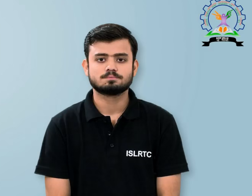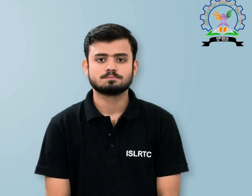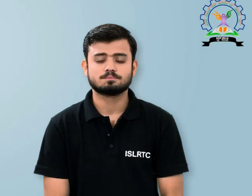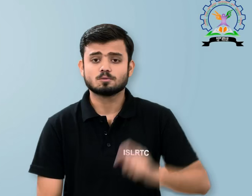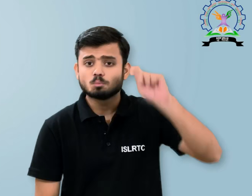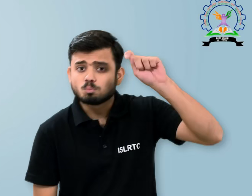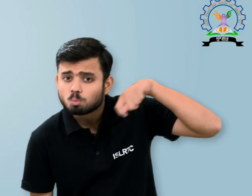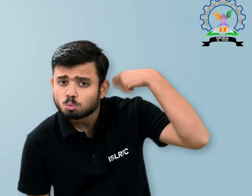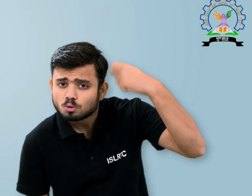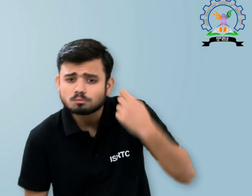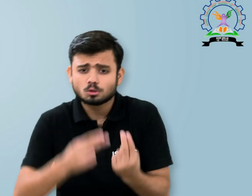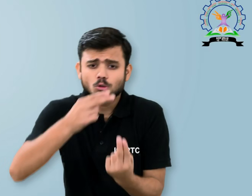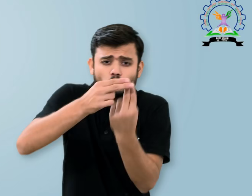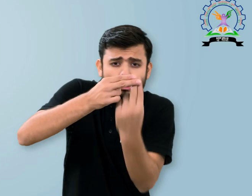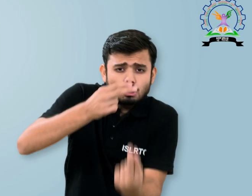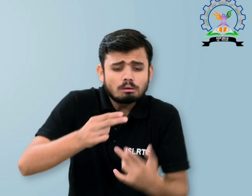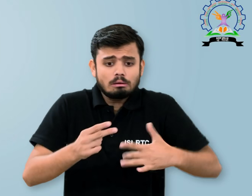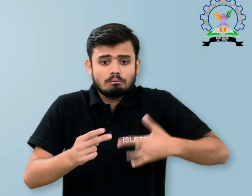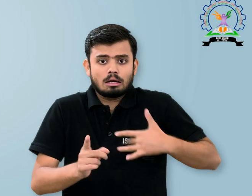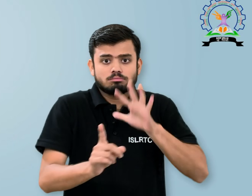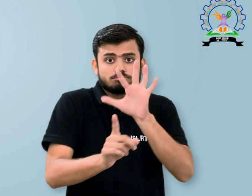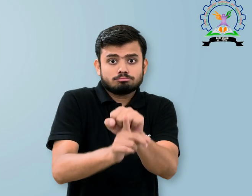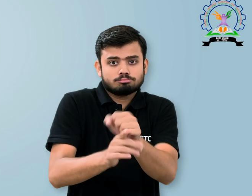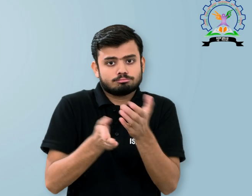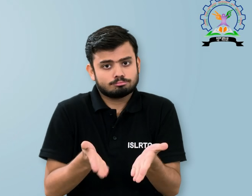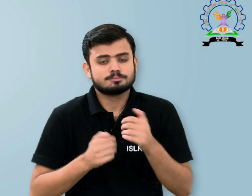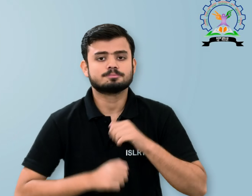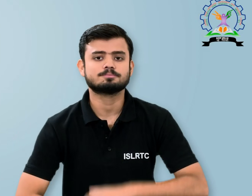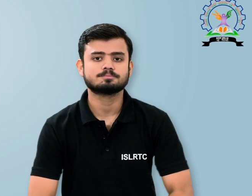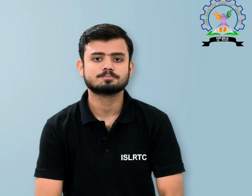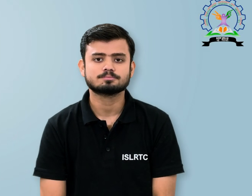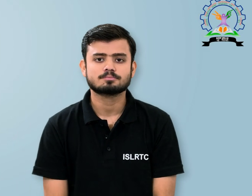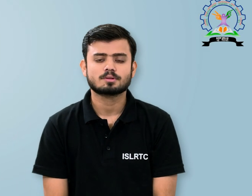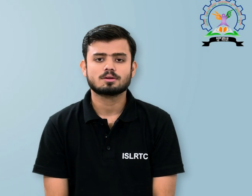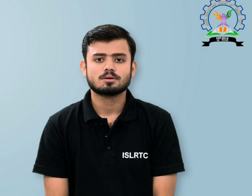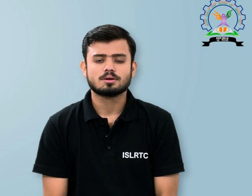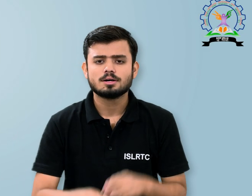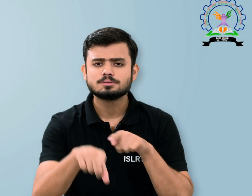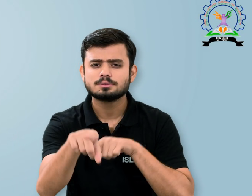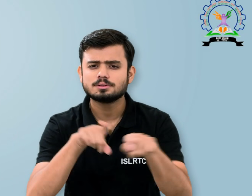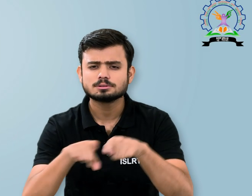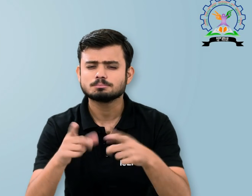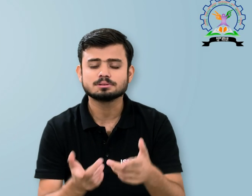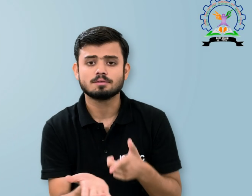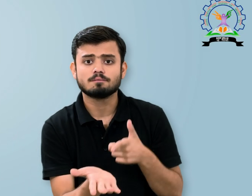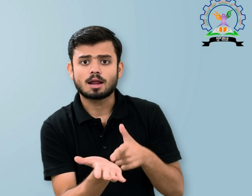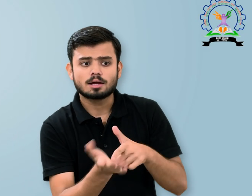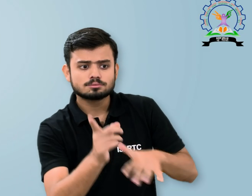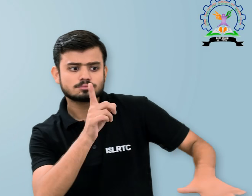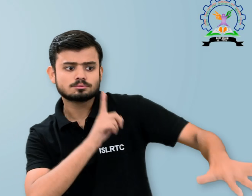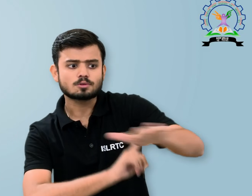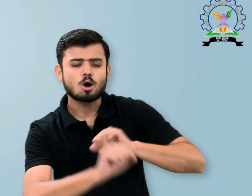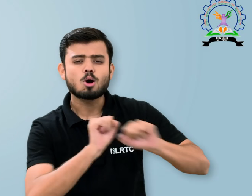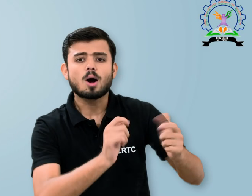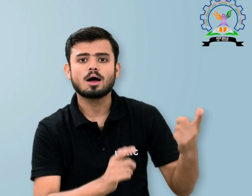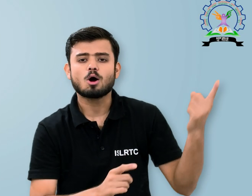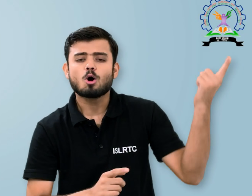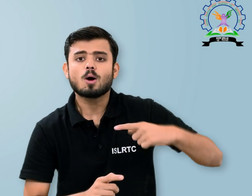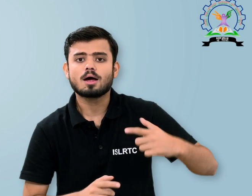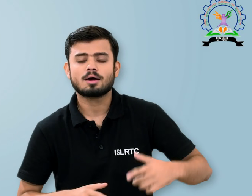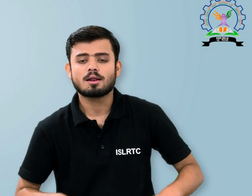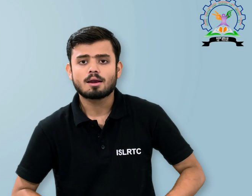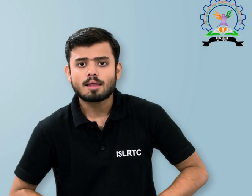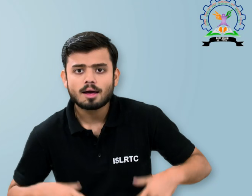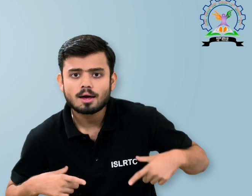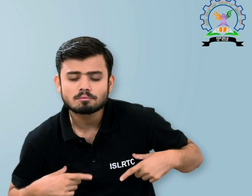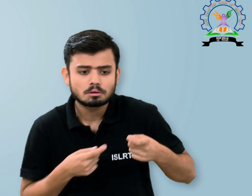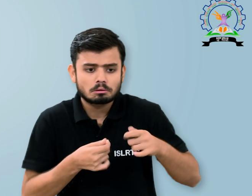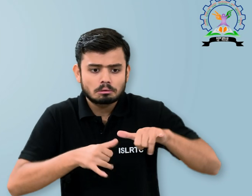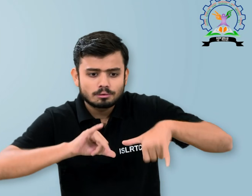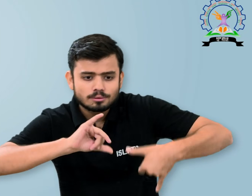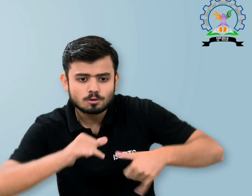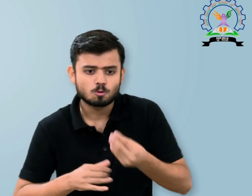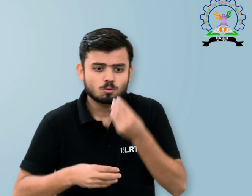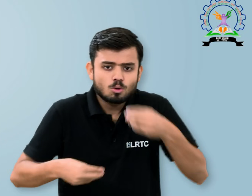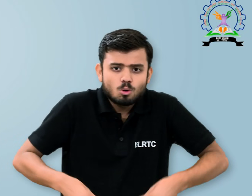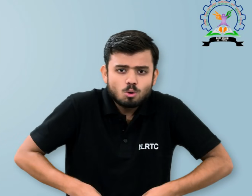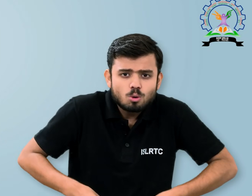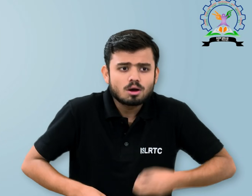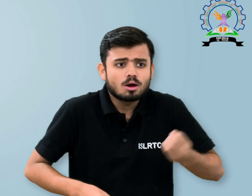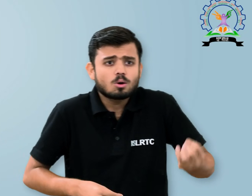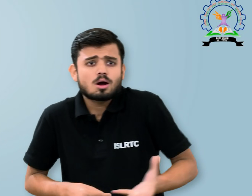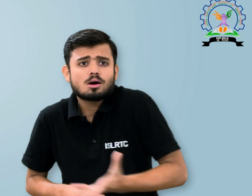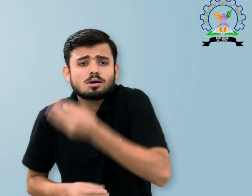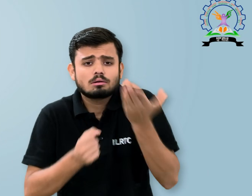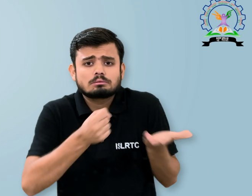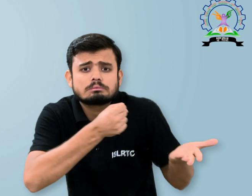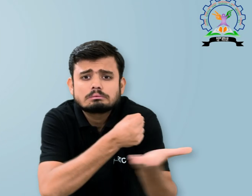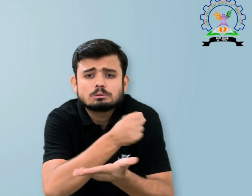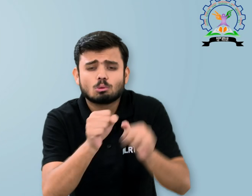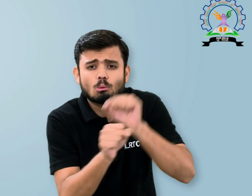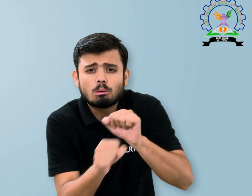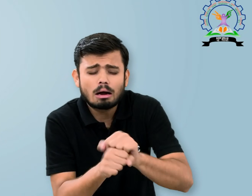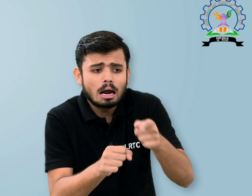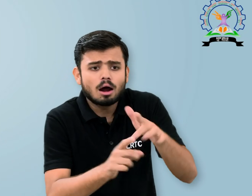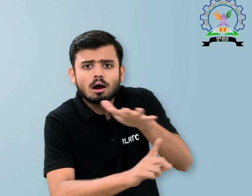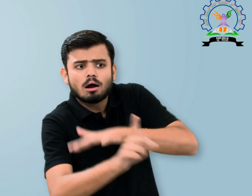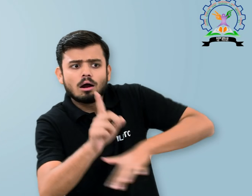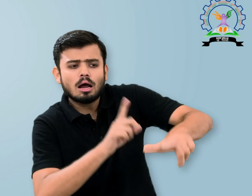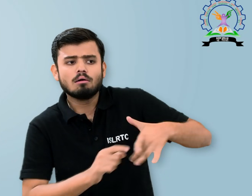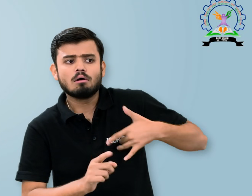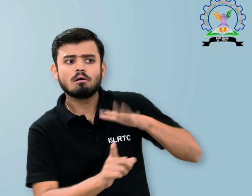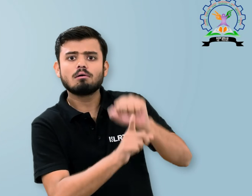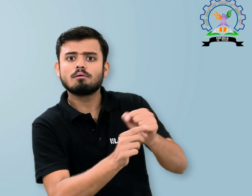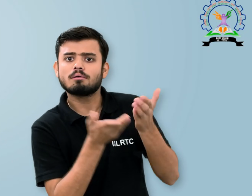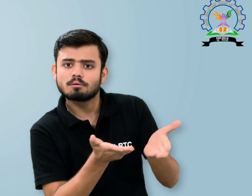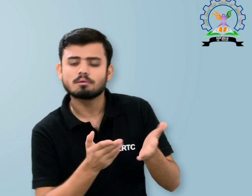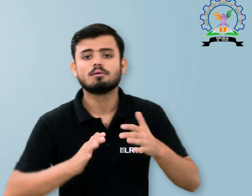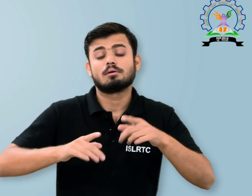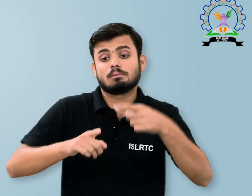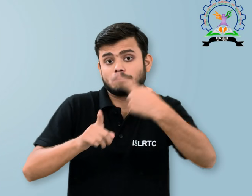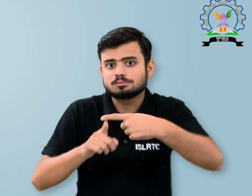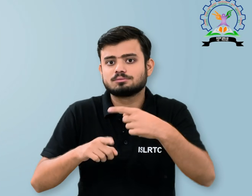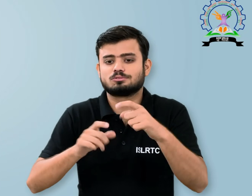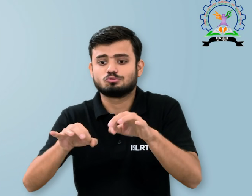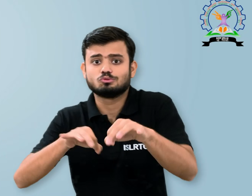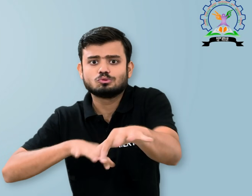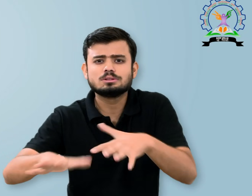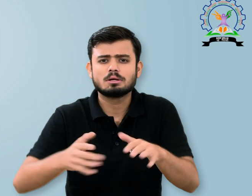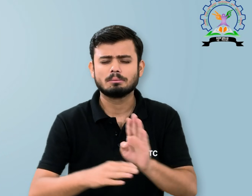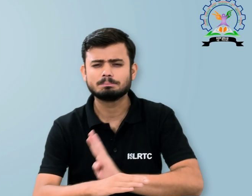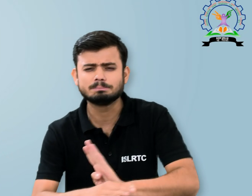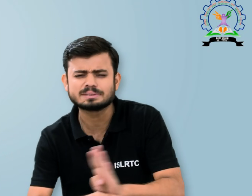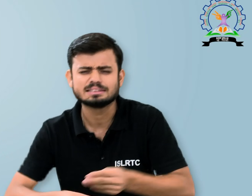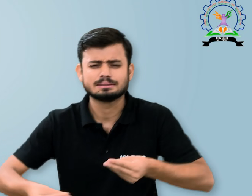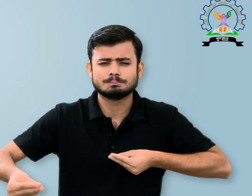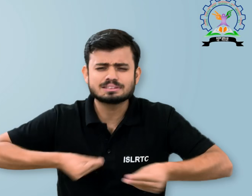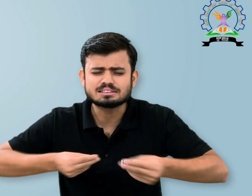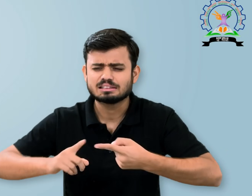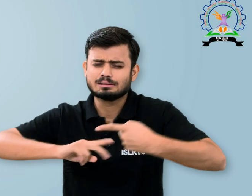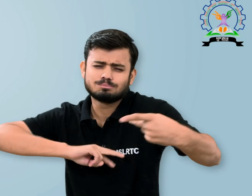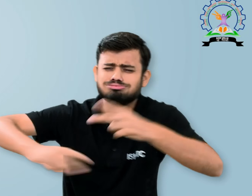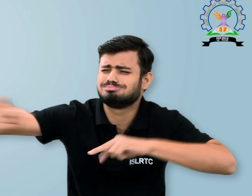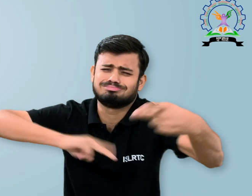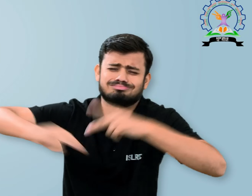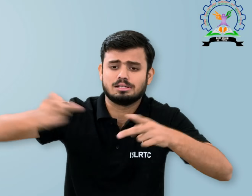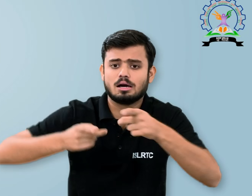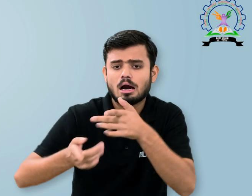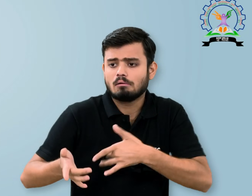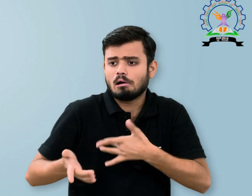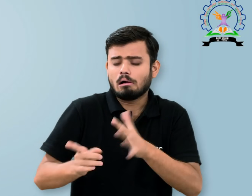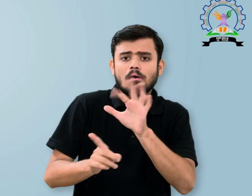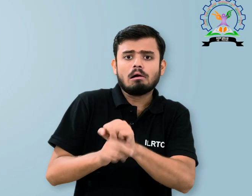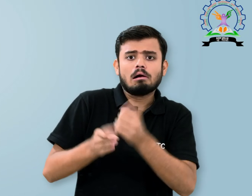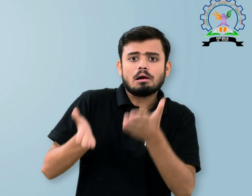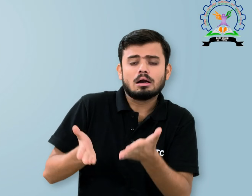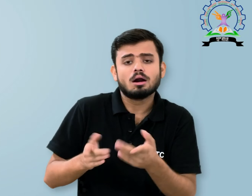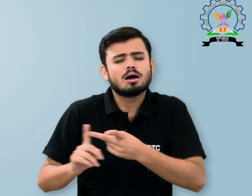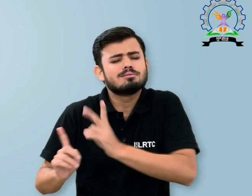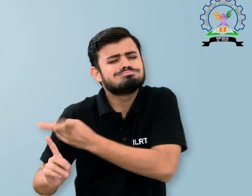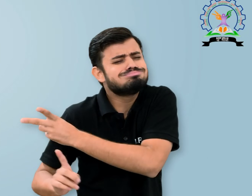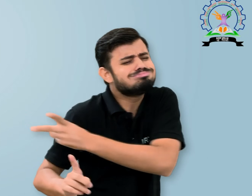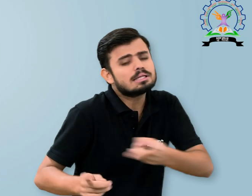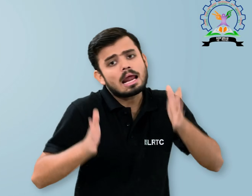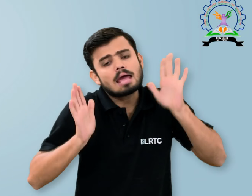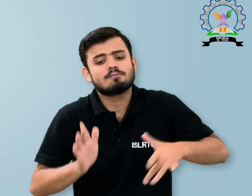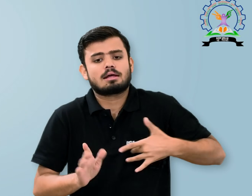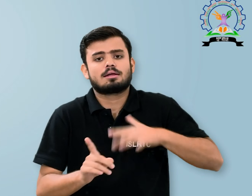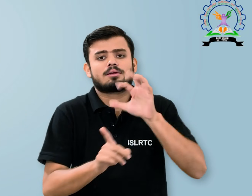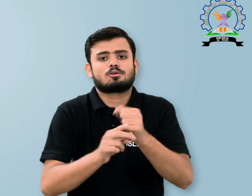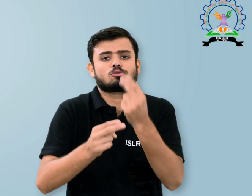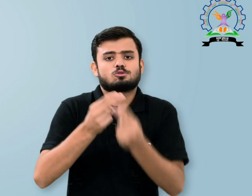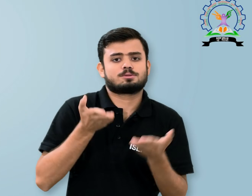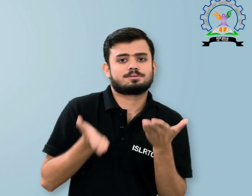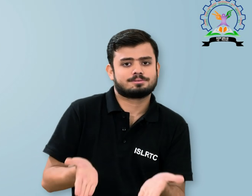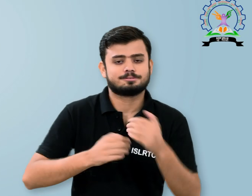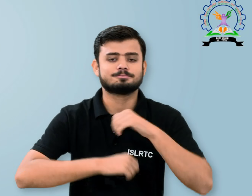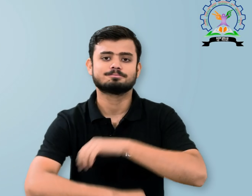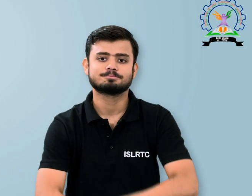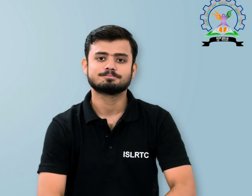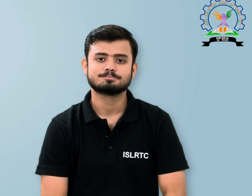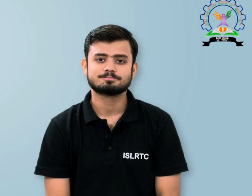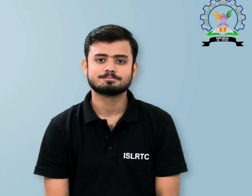Tone (Essence) The general character or attitude of a place, piece of writing, situation, etc.